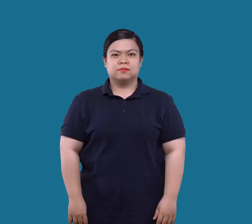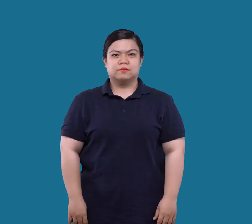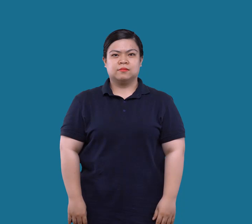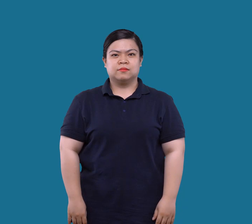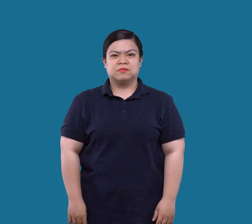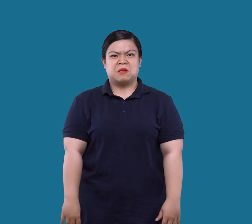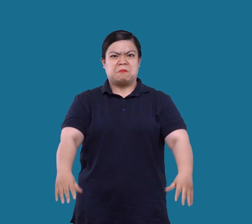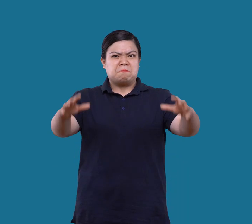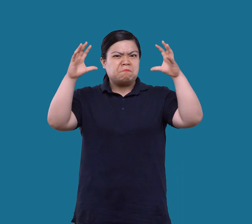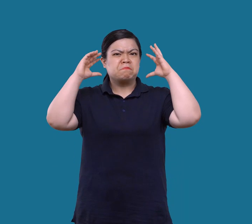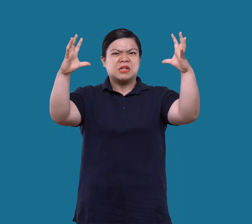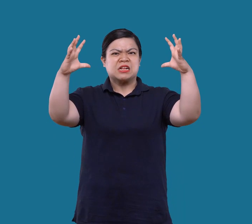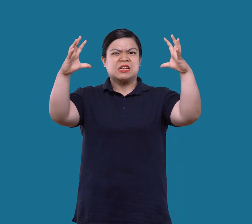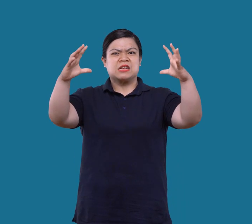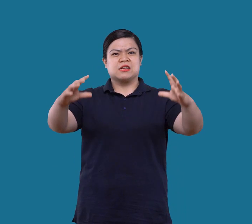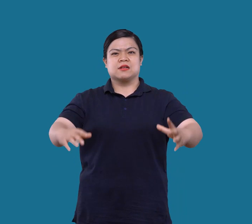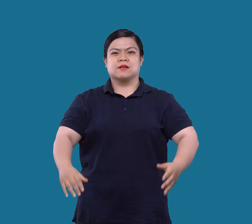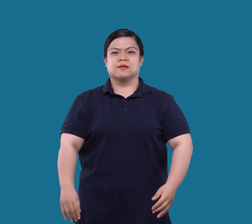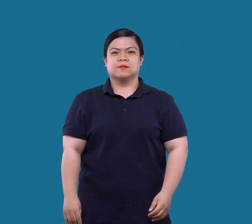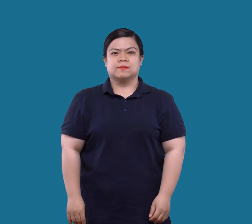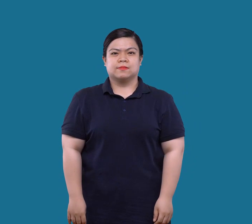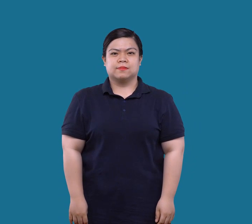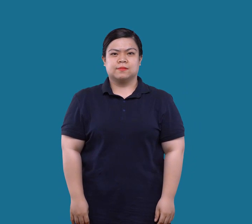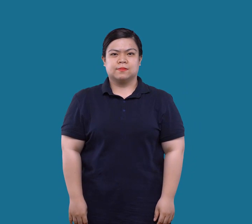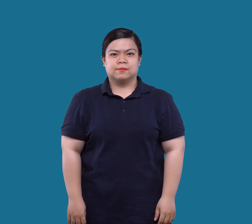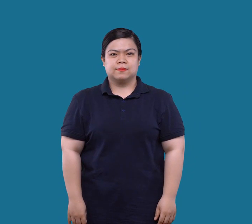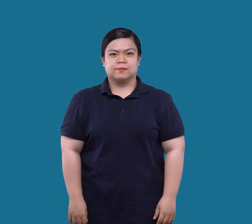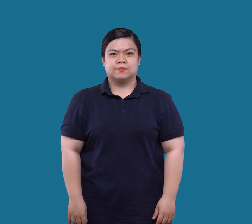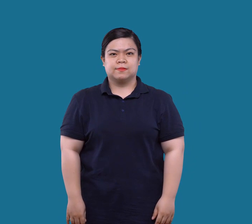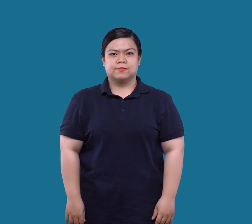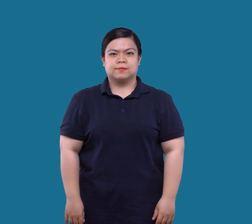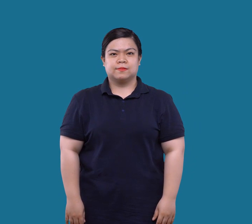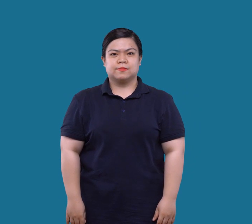to lớn